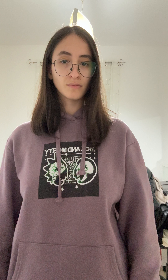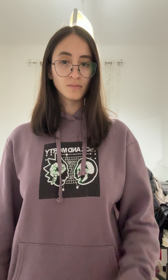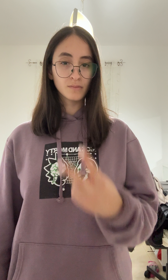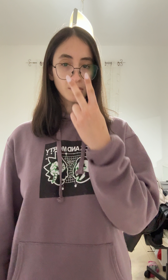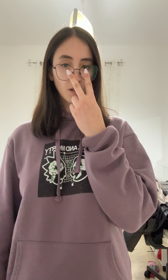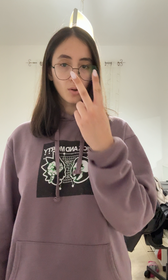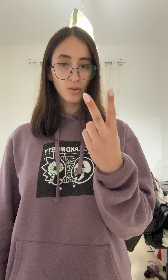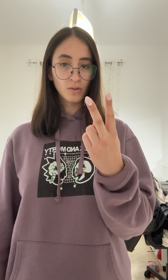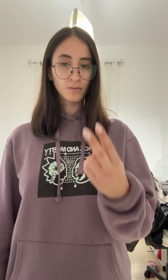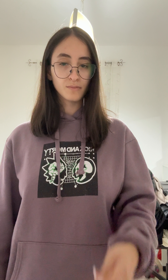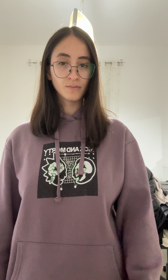לראות